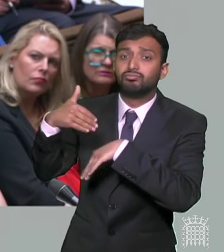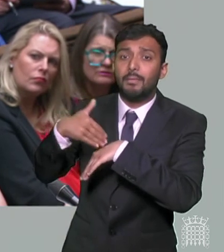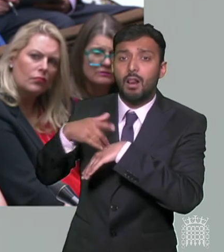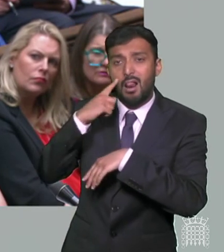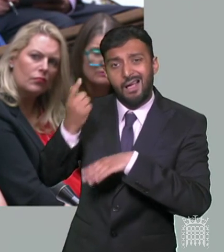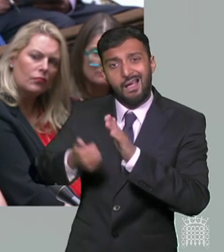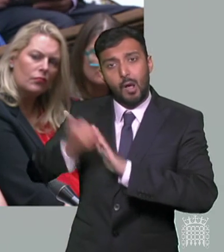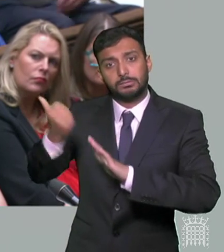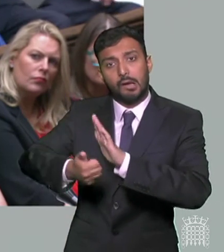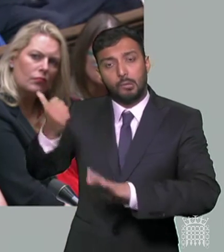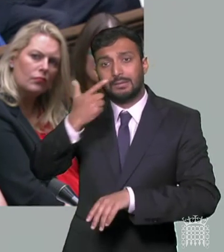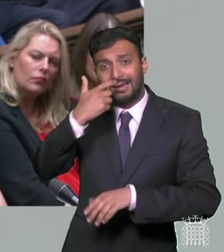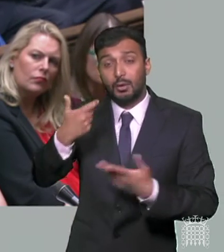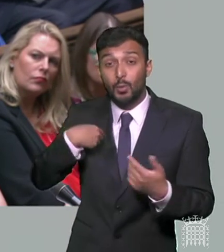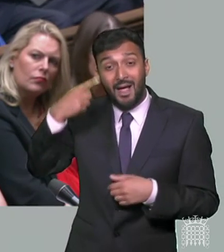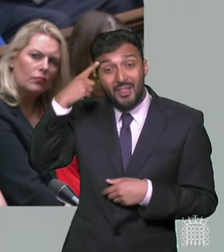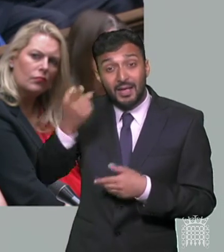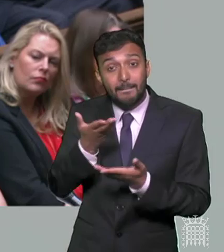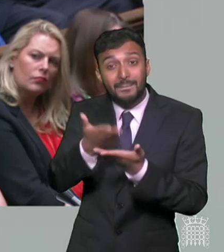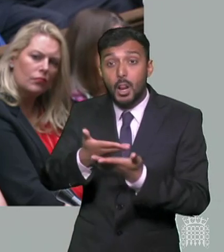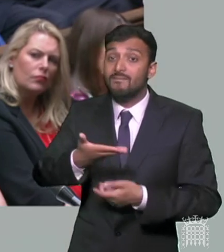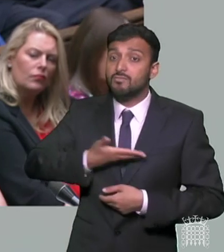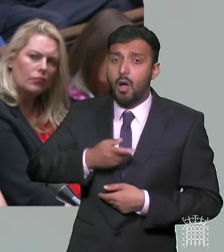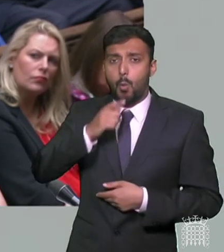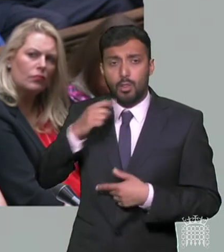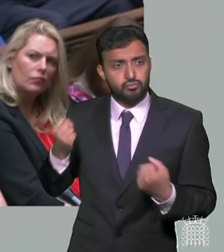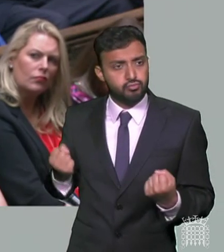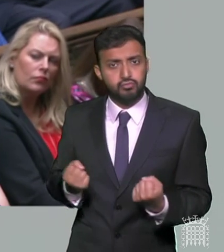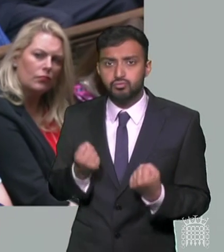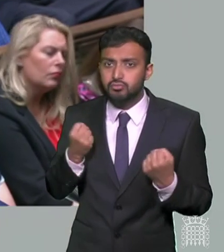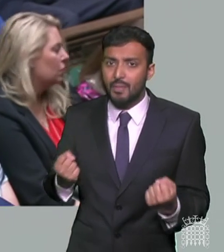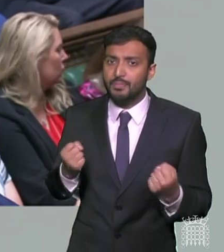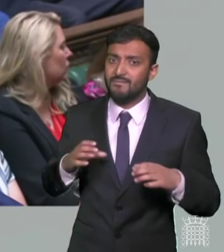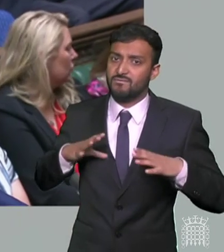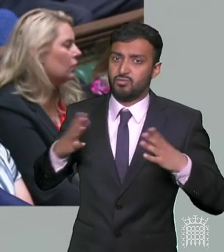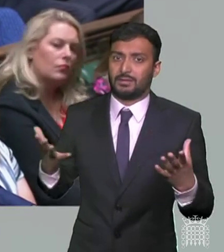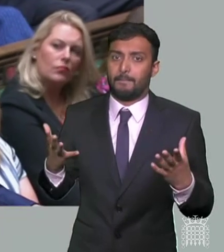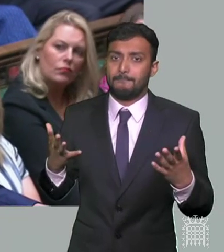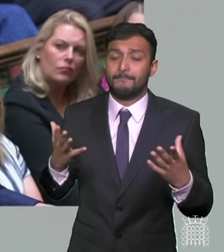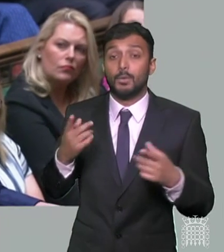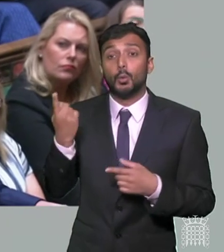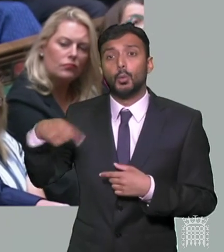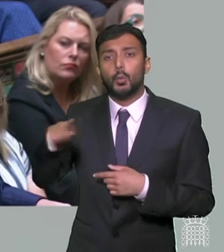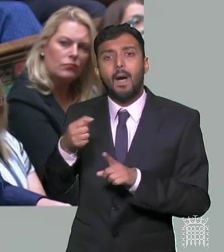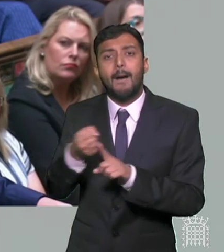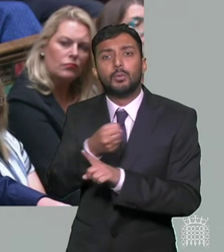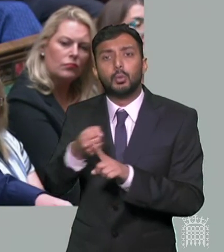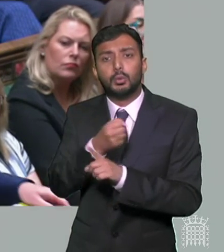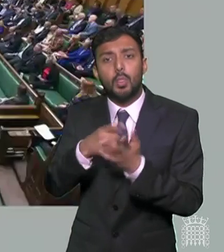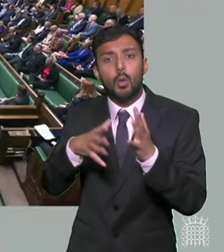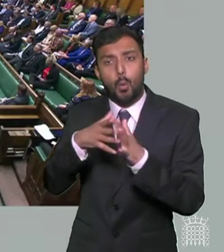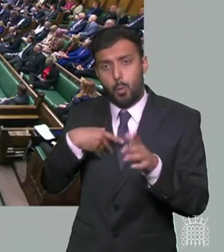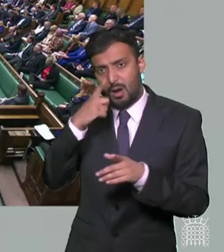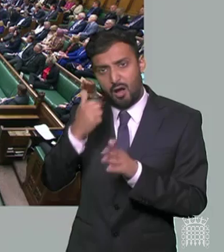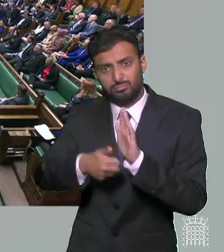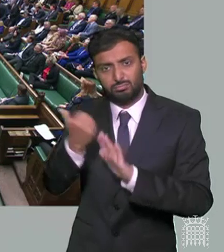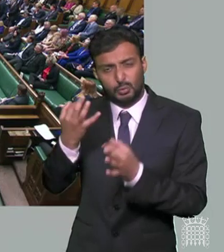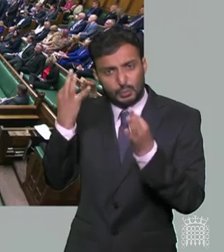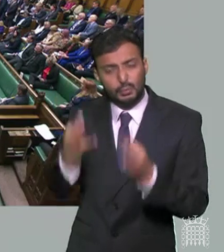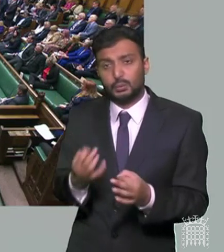The Bill of Rights will strengthen our tradition of freedom while curbing those abuses and making sure that we inject a bit more common sense into the system.